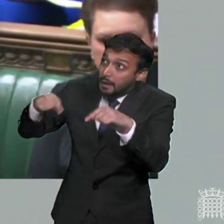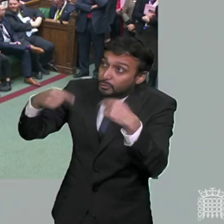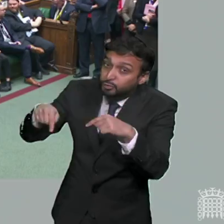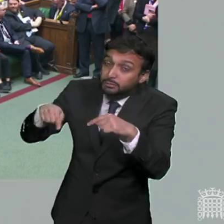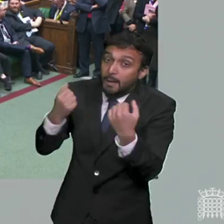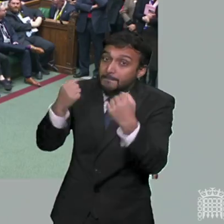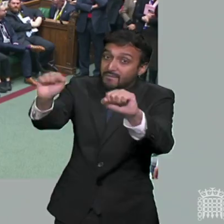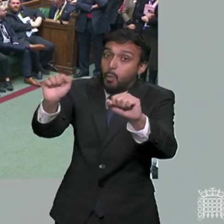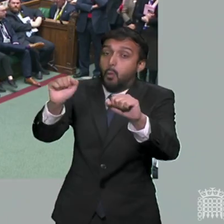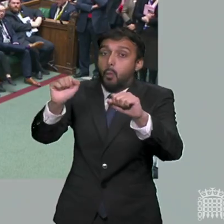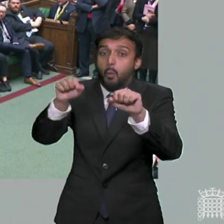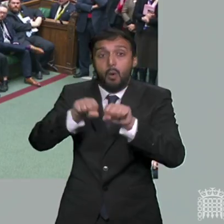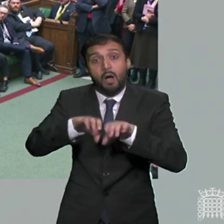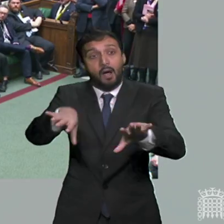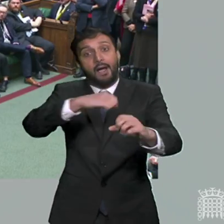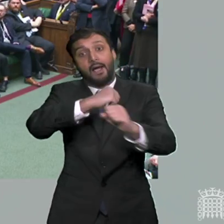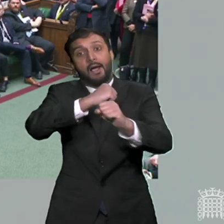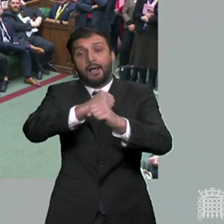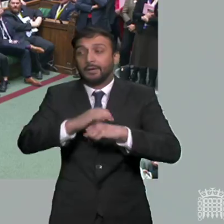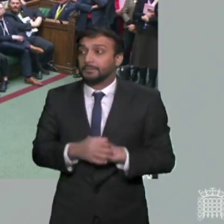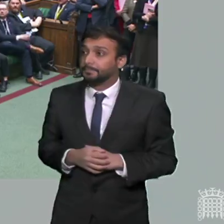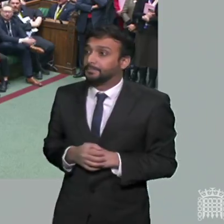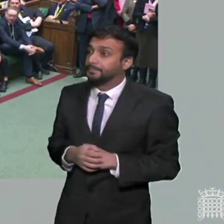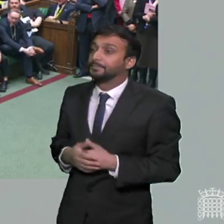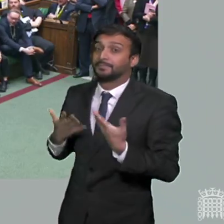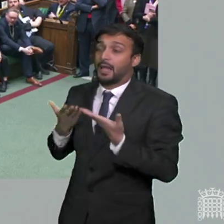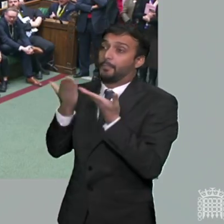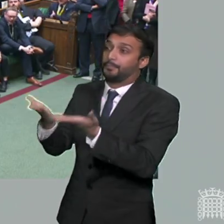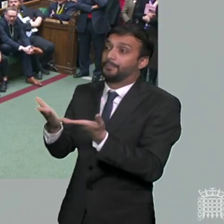I welcome the new leader of the SNP at Westminster and thank Ian Blackford, the previous leader.